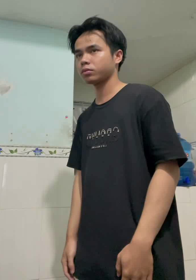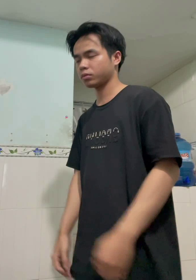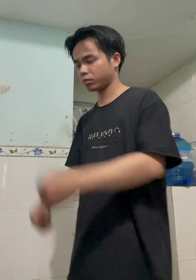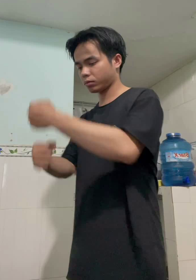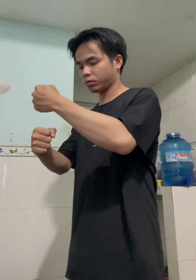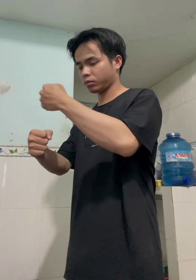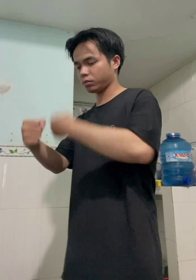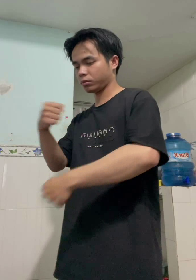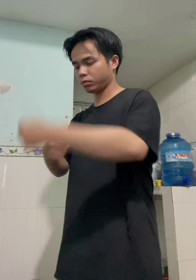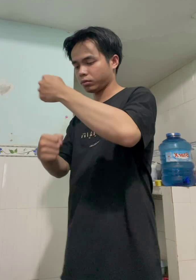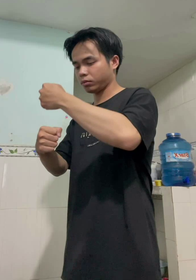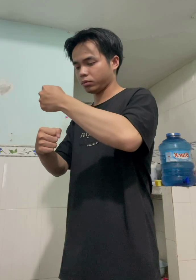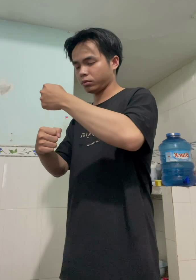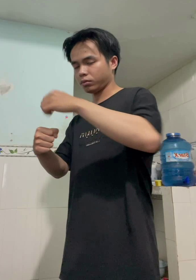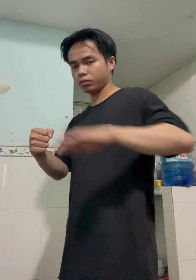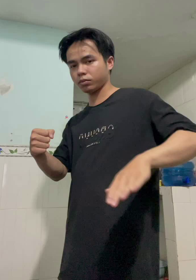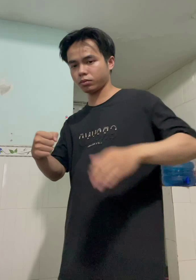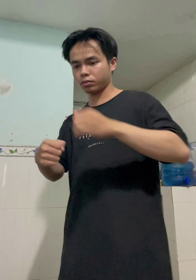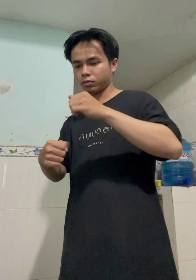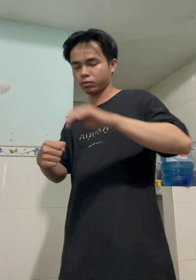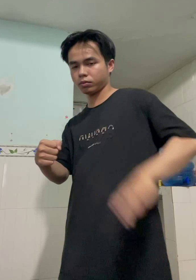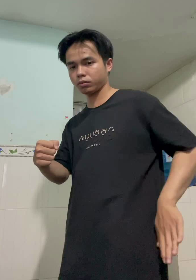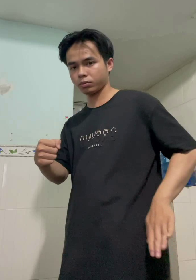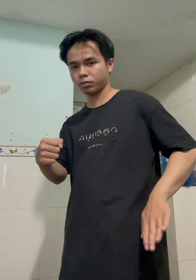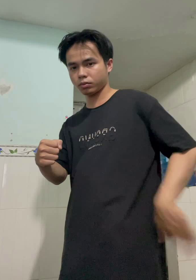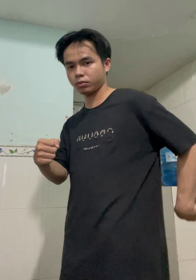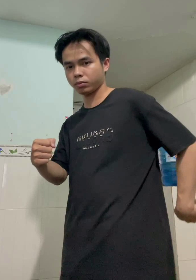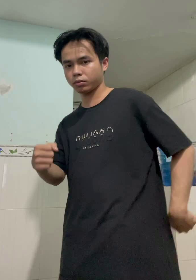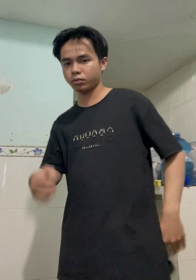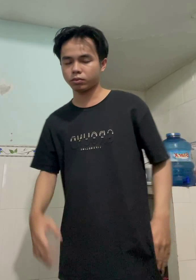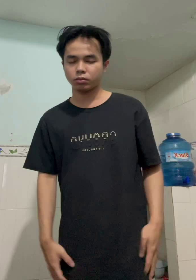nam sau